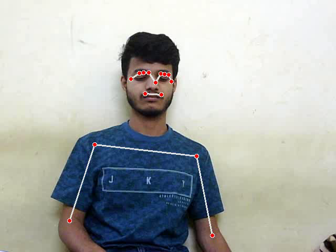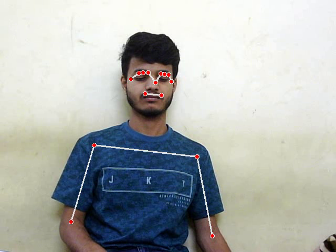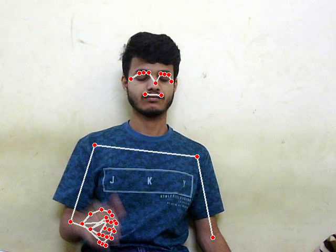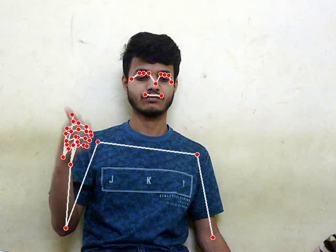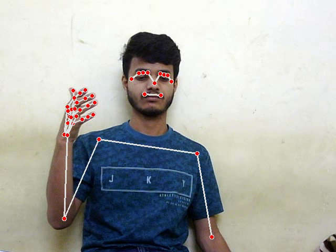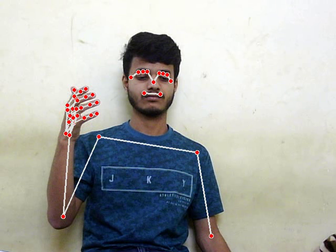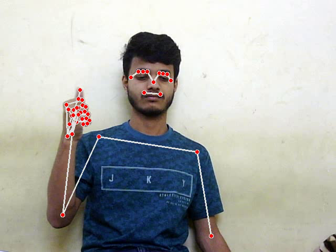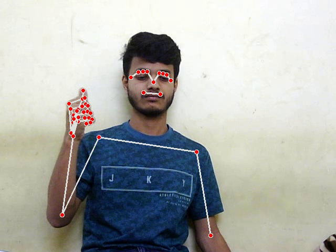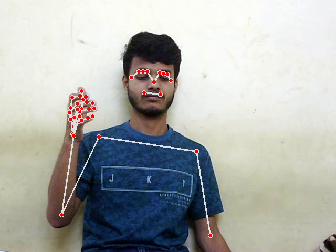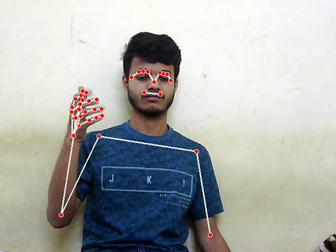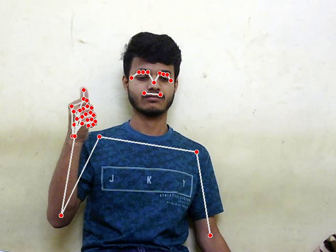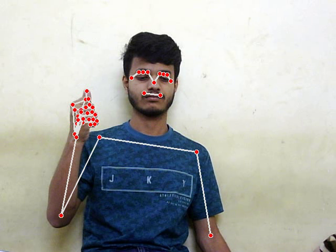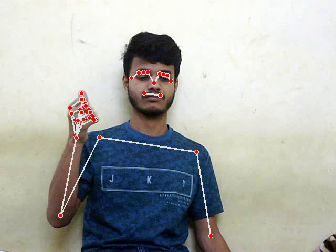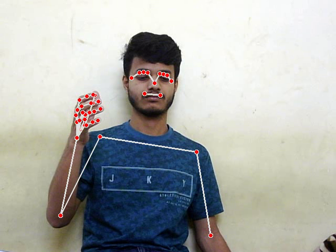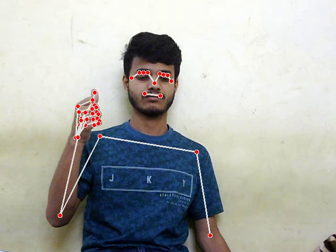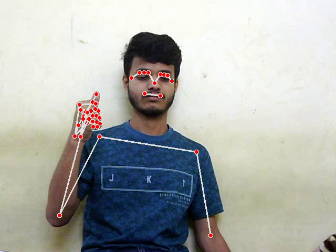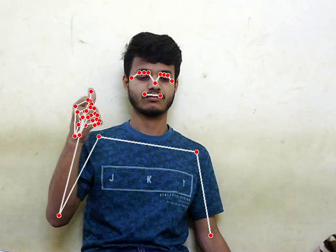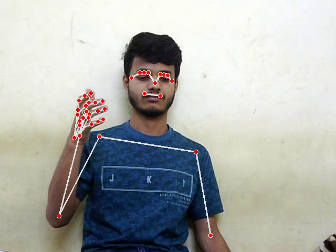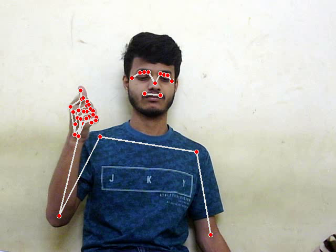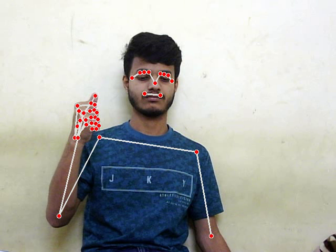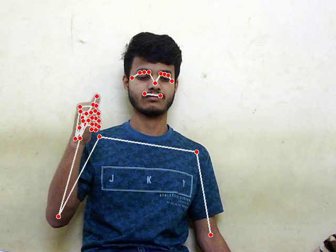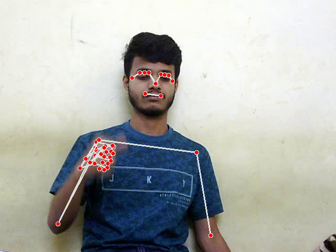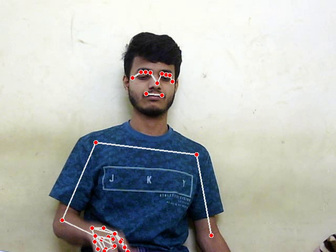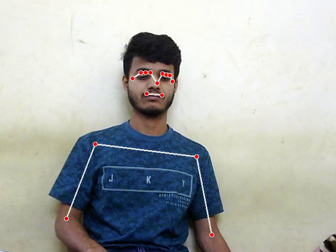milk